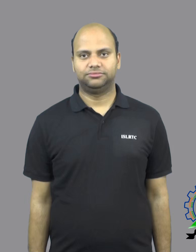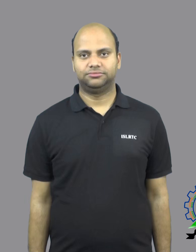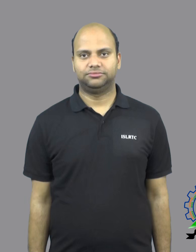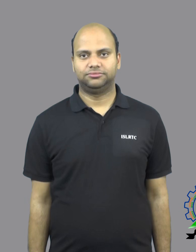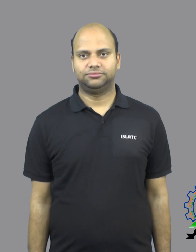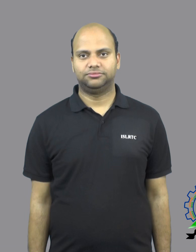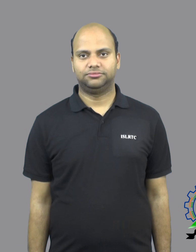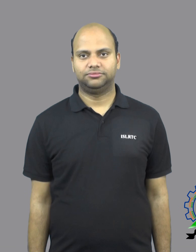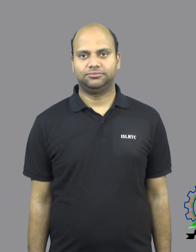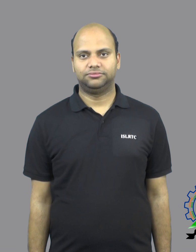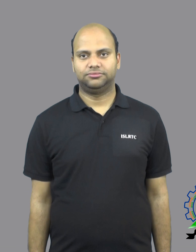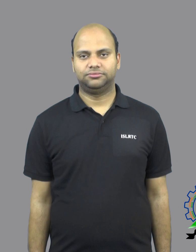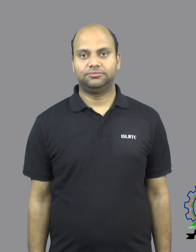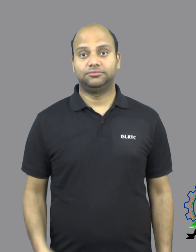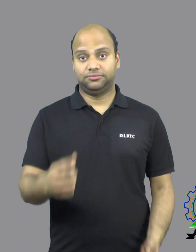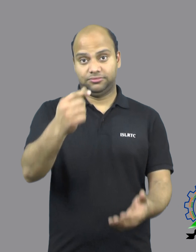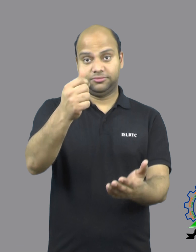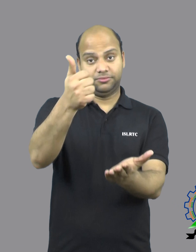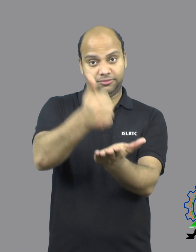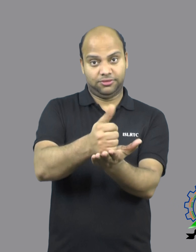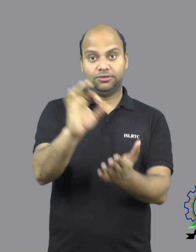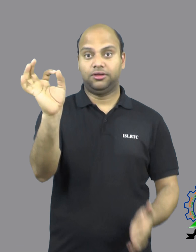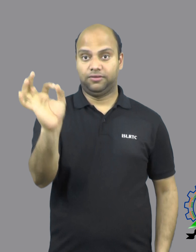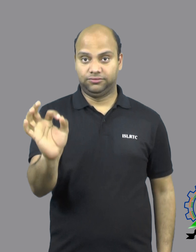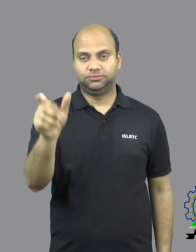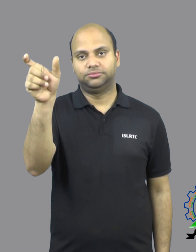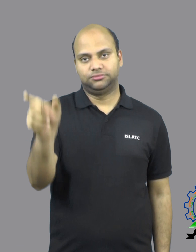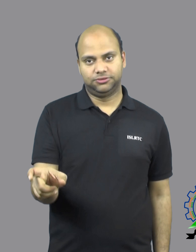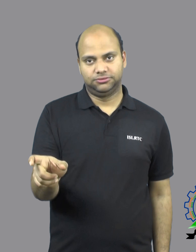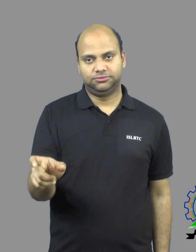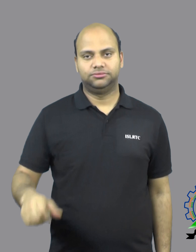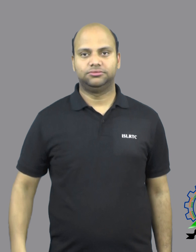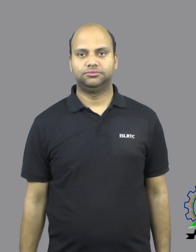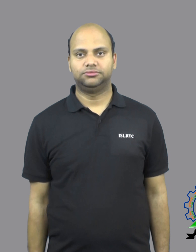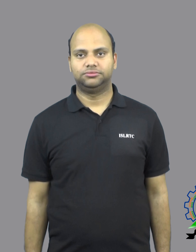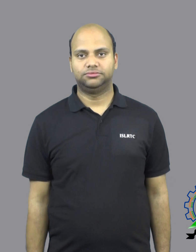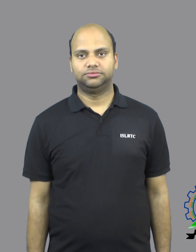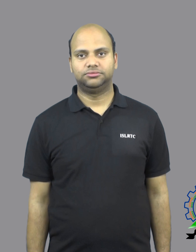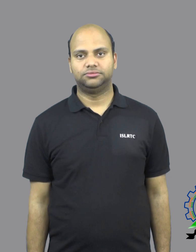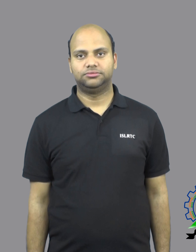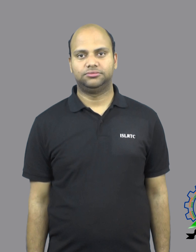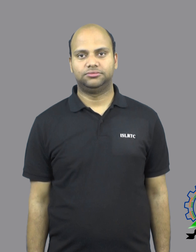Banker